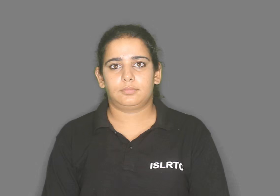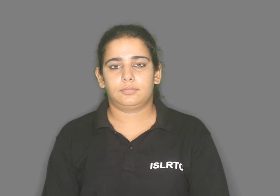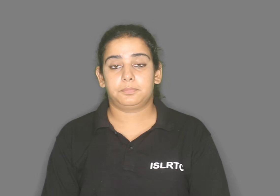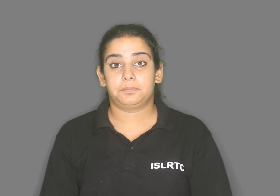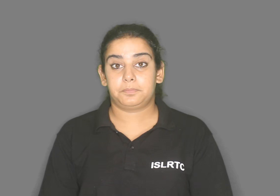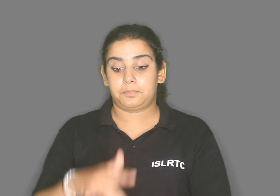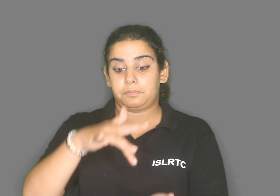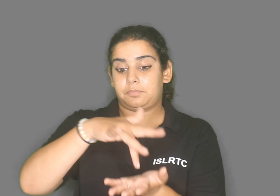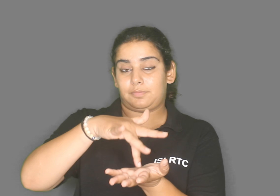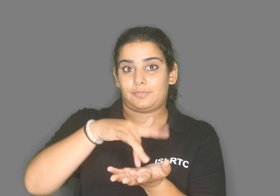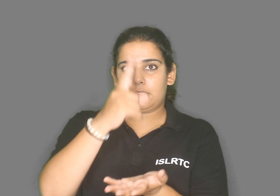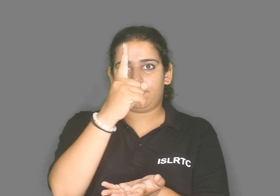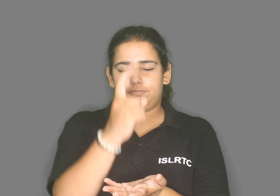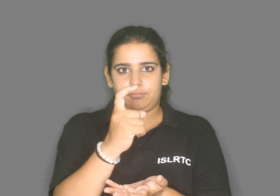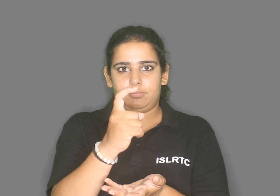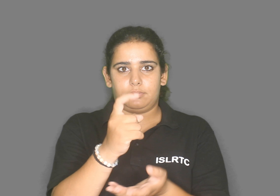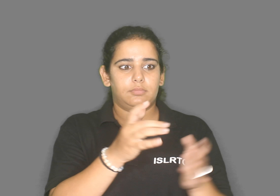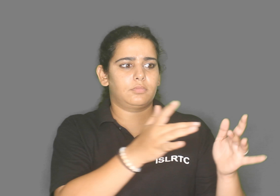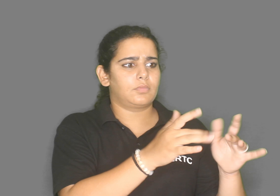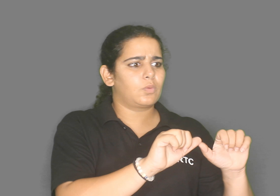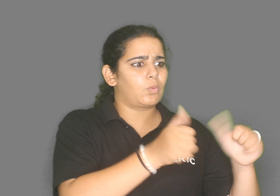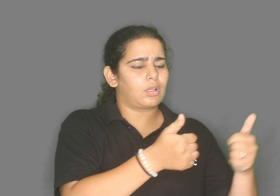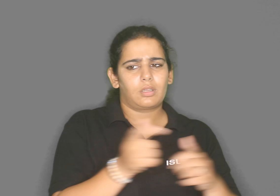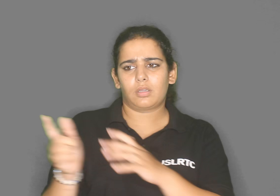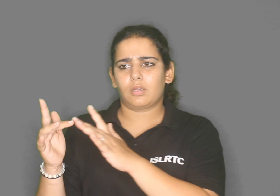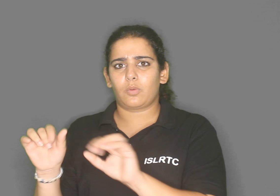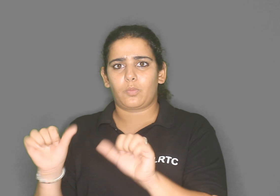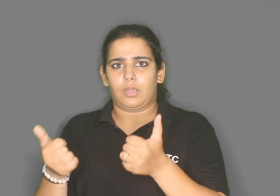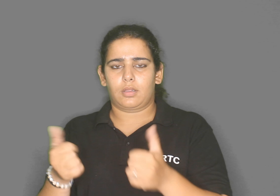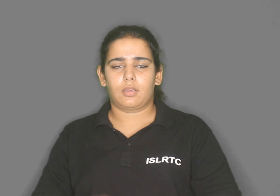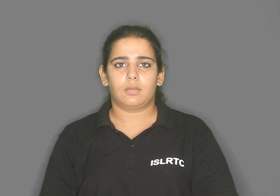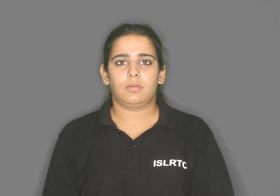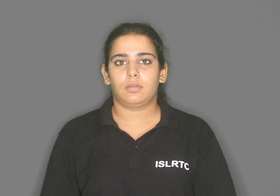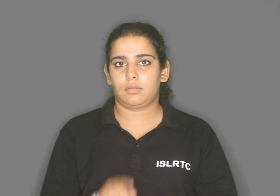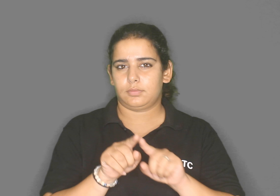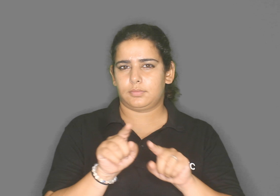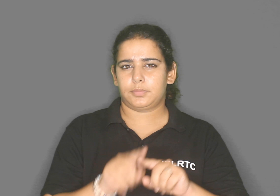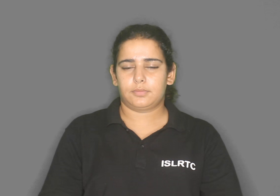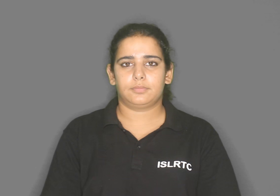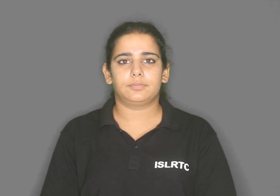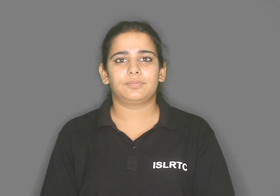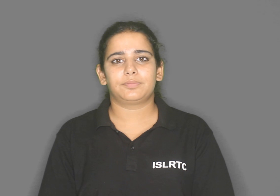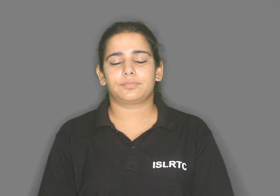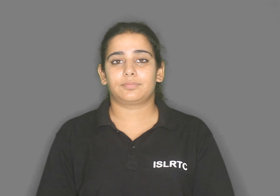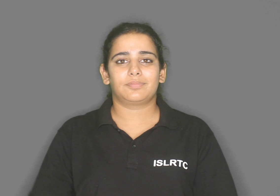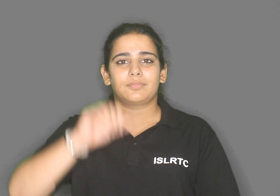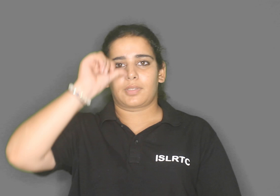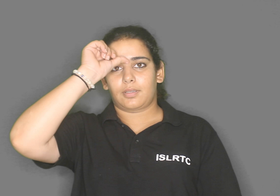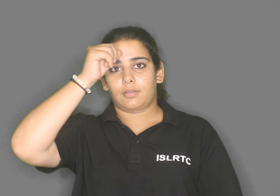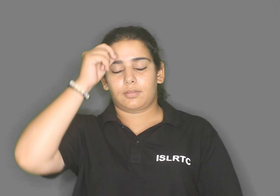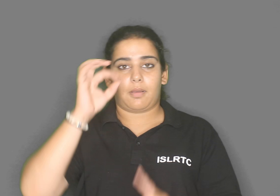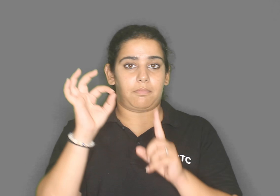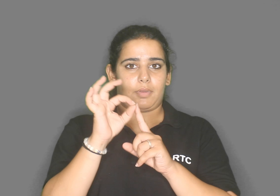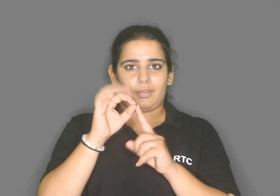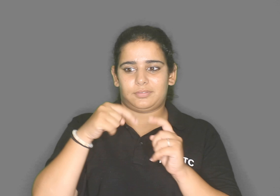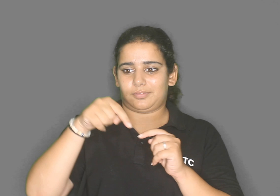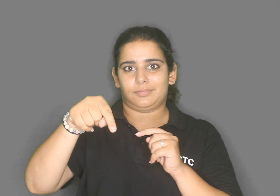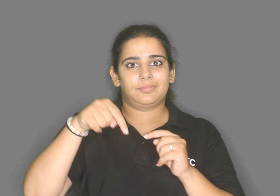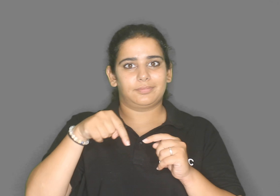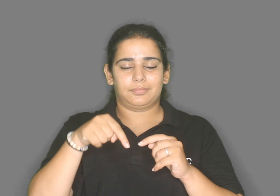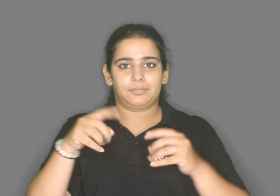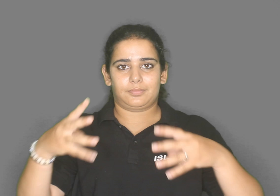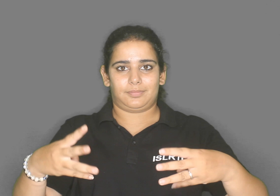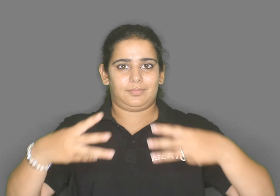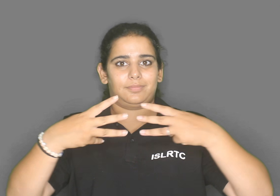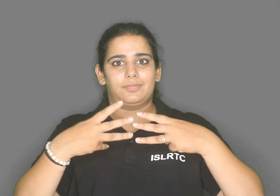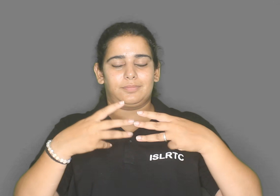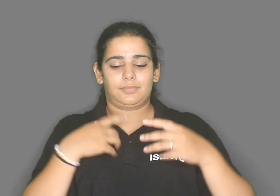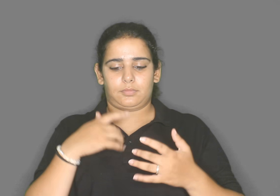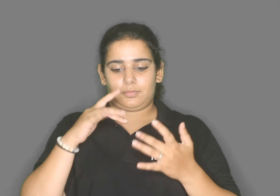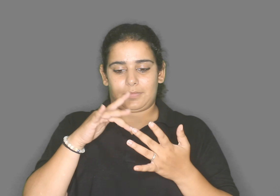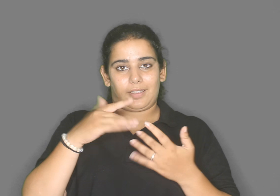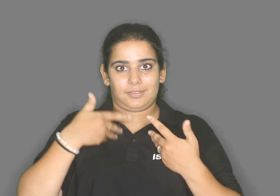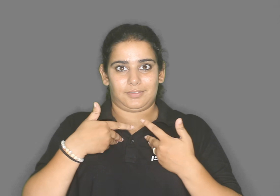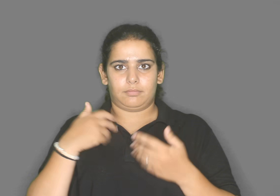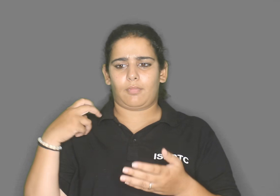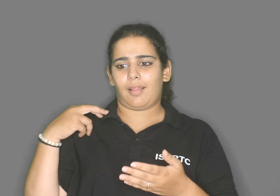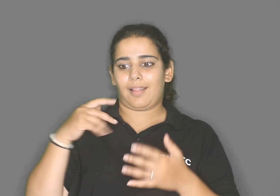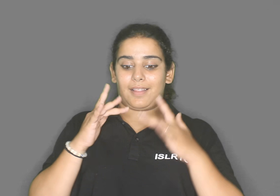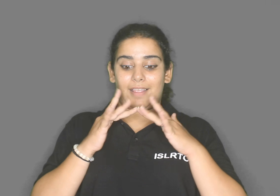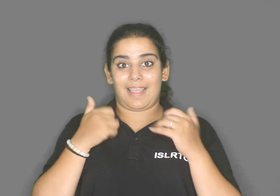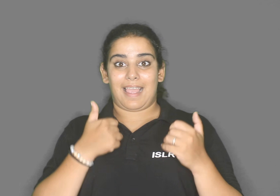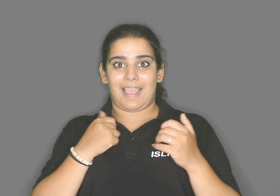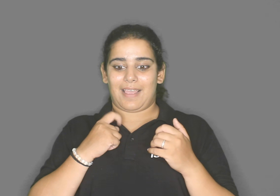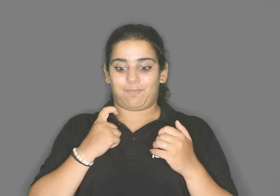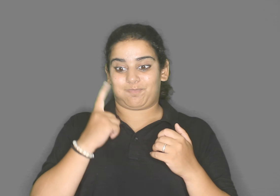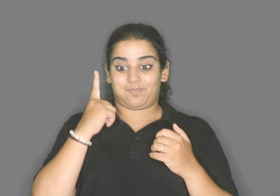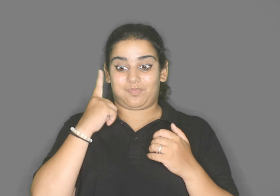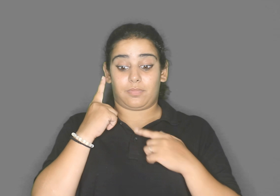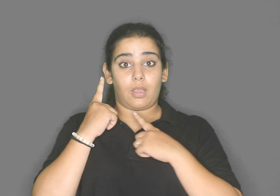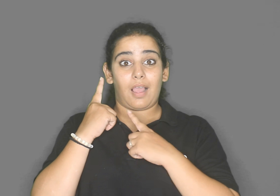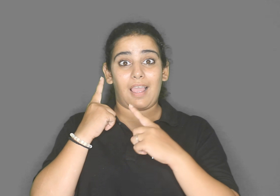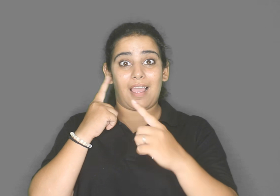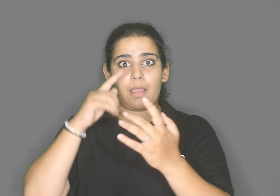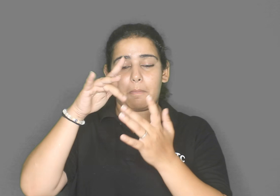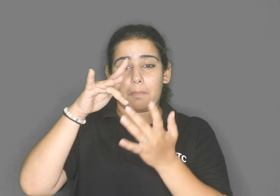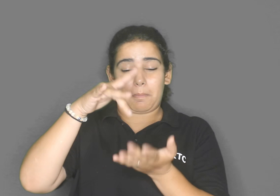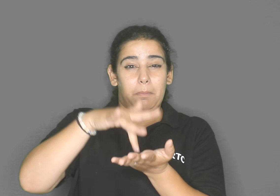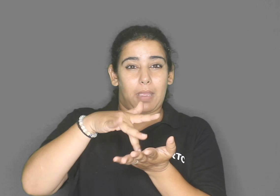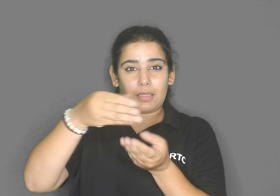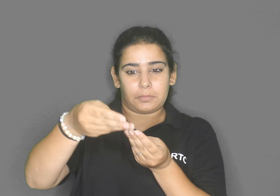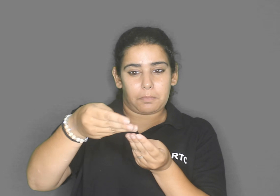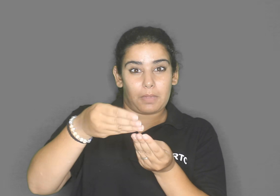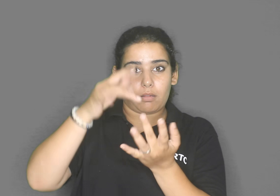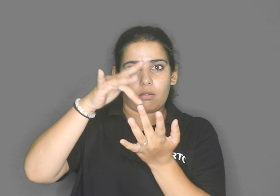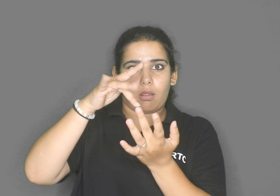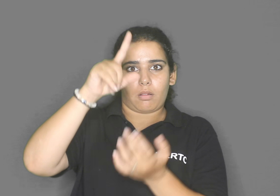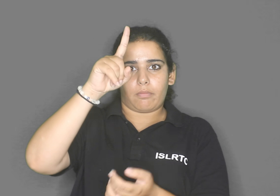Demilitarized Zone Physical or logical subnet that separates a local area network (LAN) from other untrusted networks